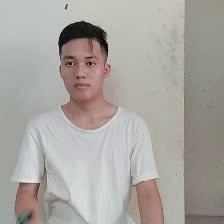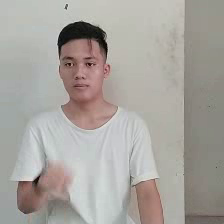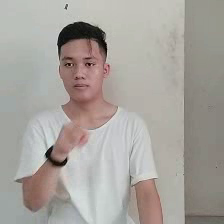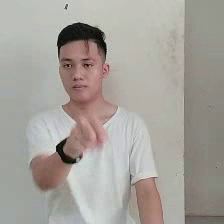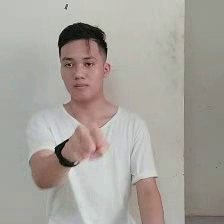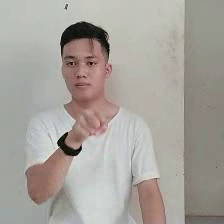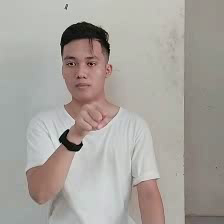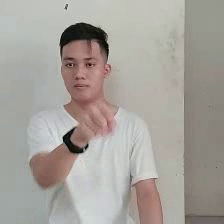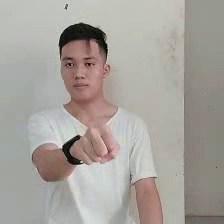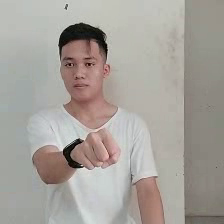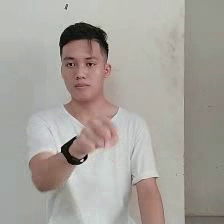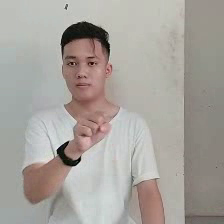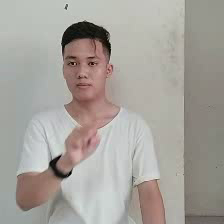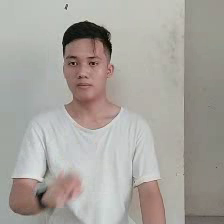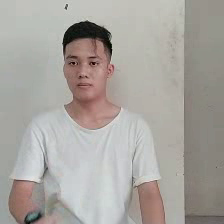Phỏng vấn